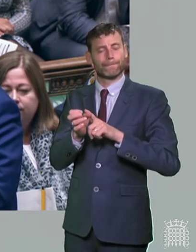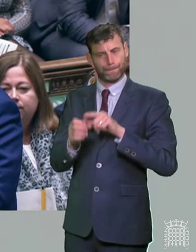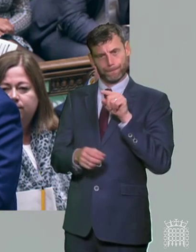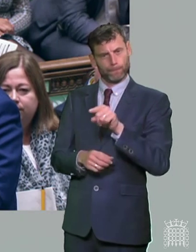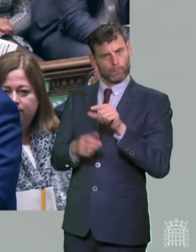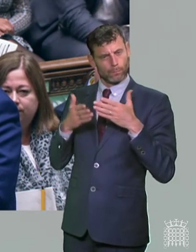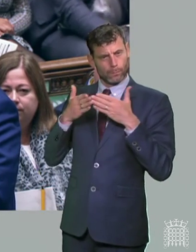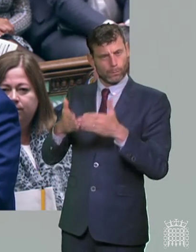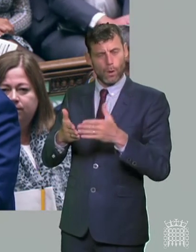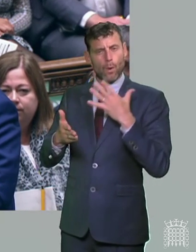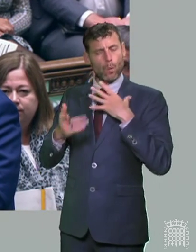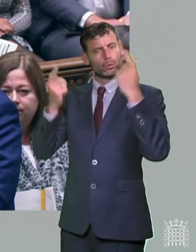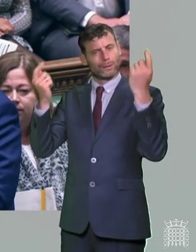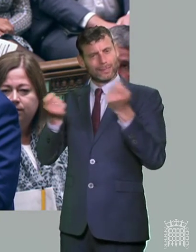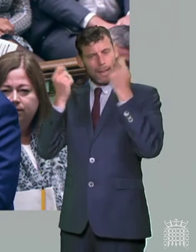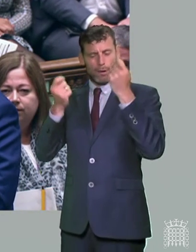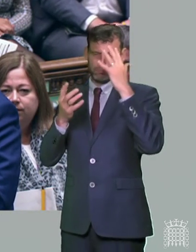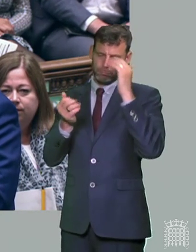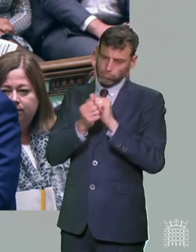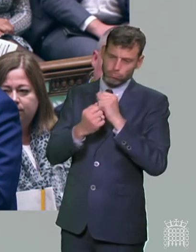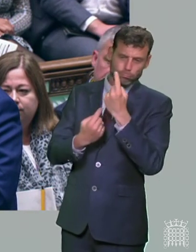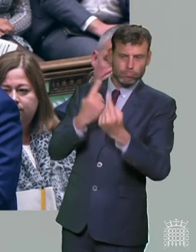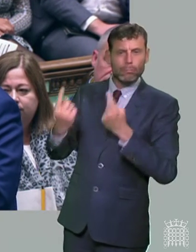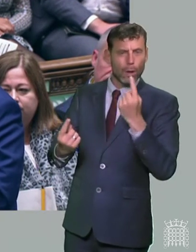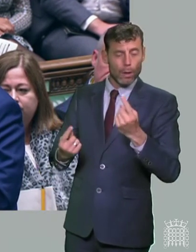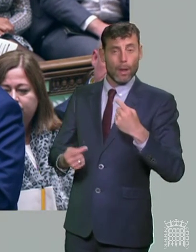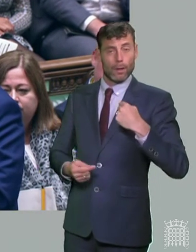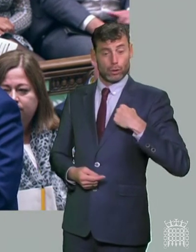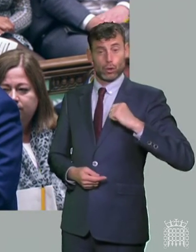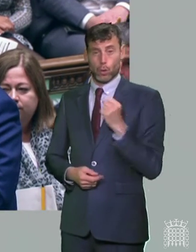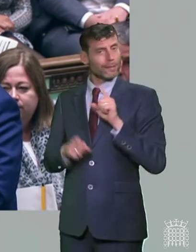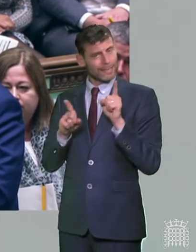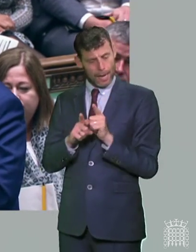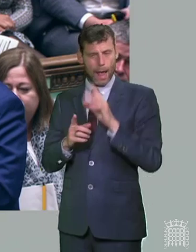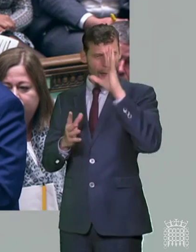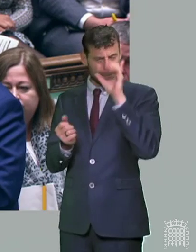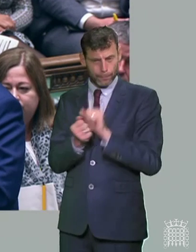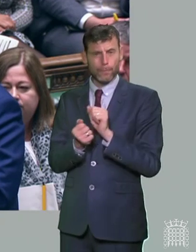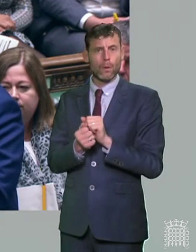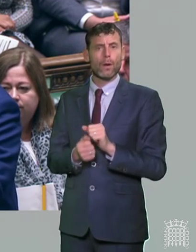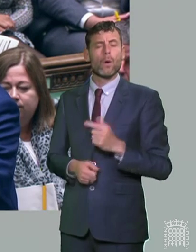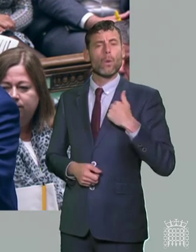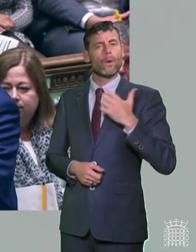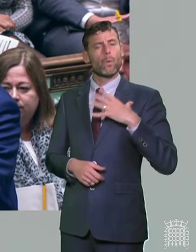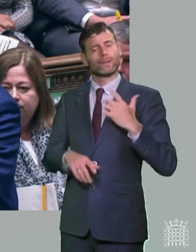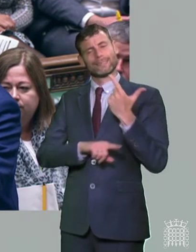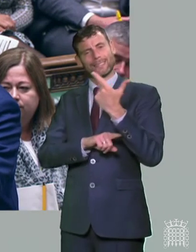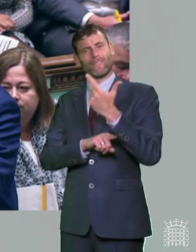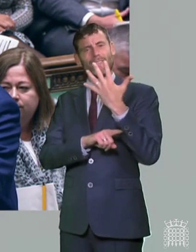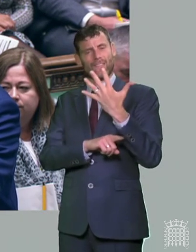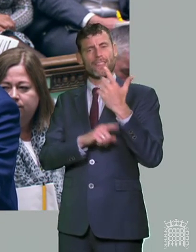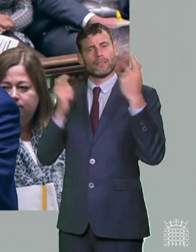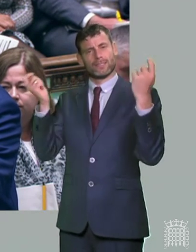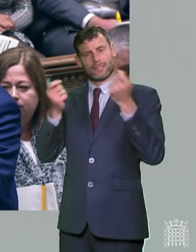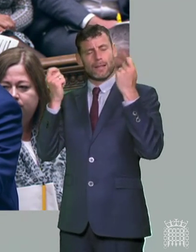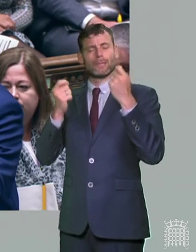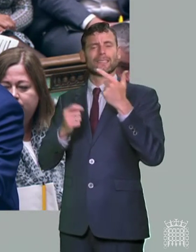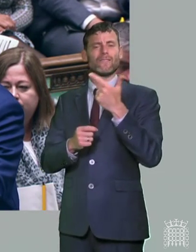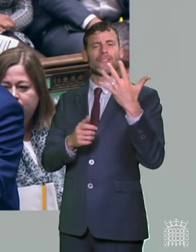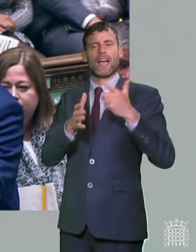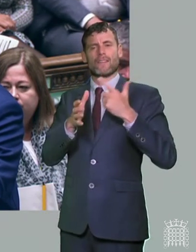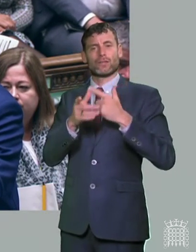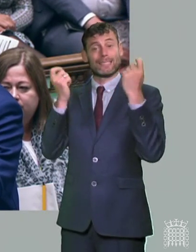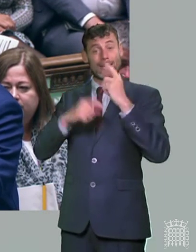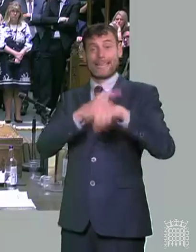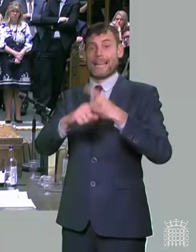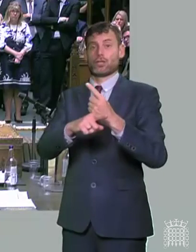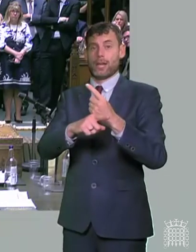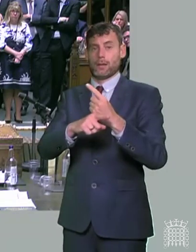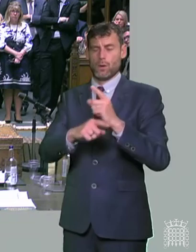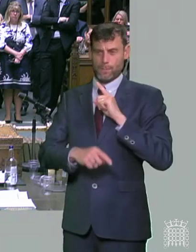and the UK their home. My party backs calls for a major commemoration for the 75th anniversary next year so we can properly mark the valued contribution that those who came here have made.